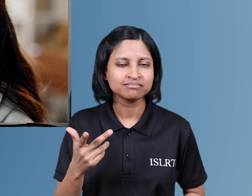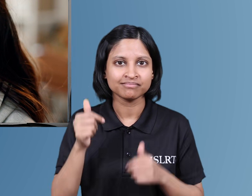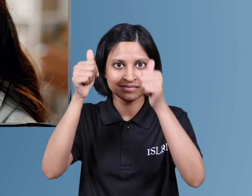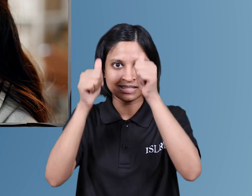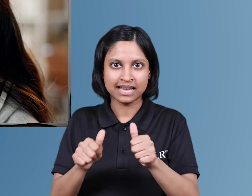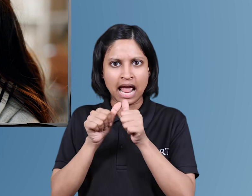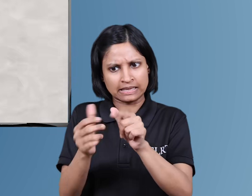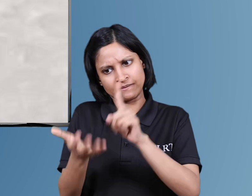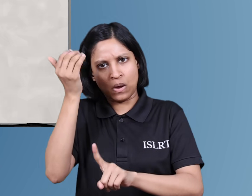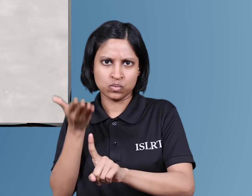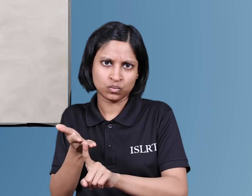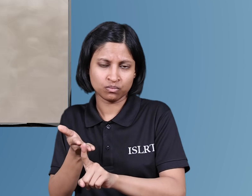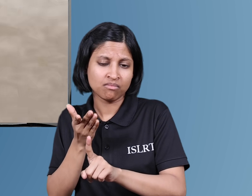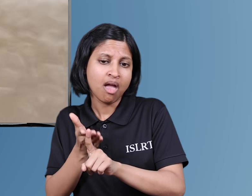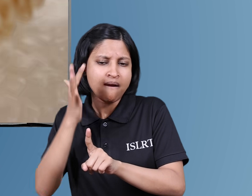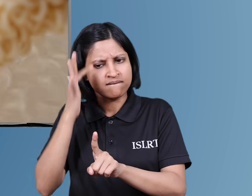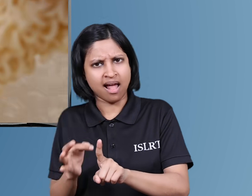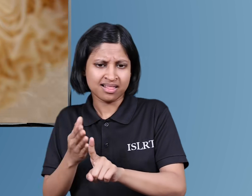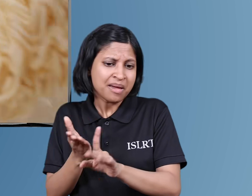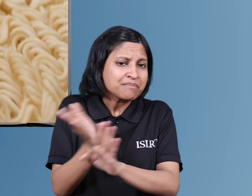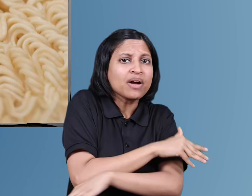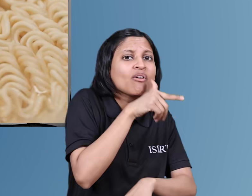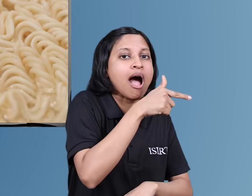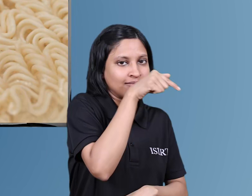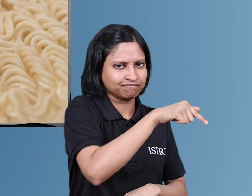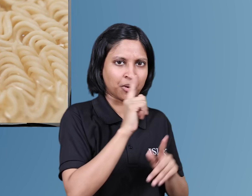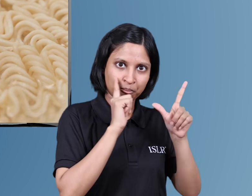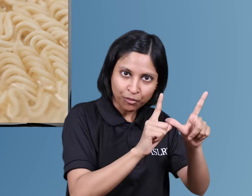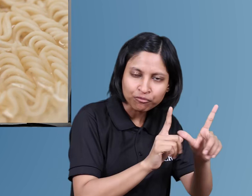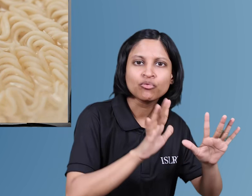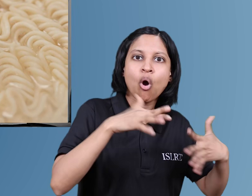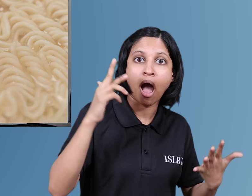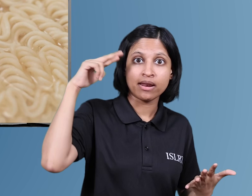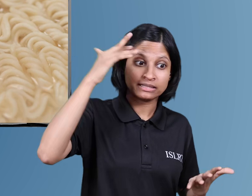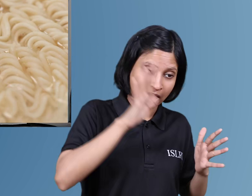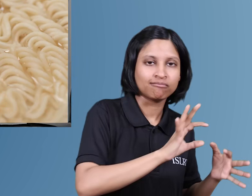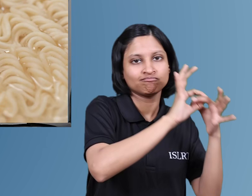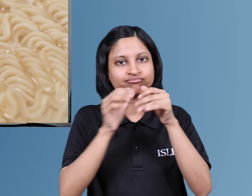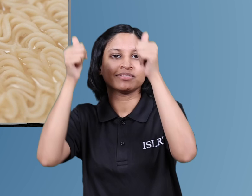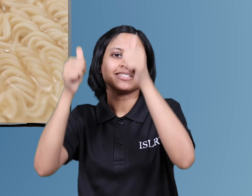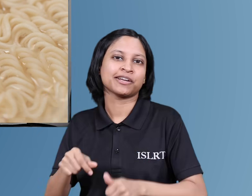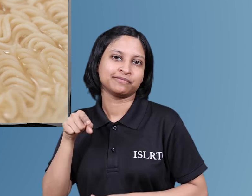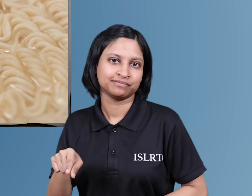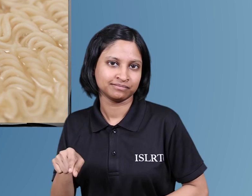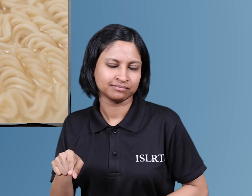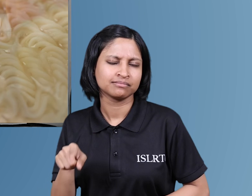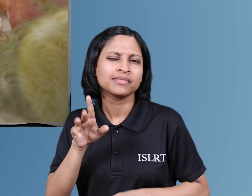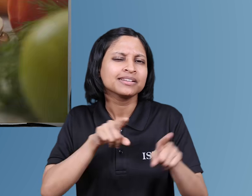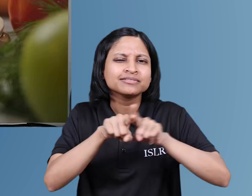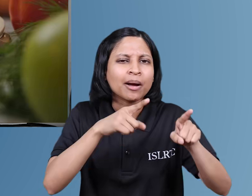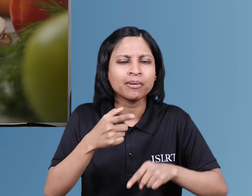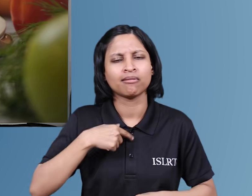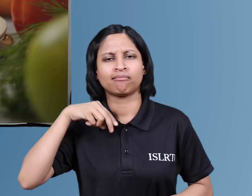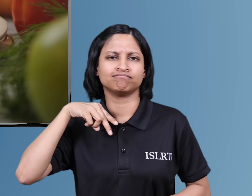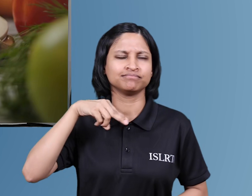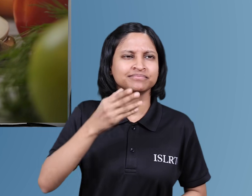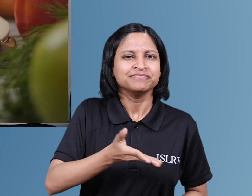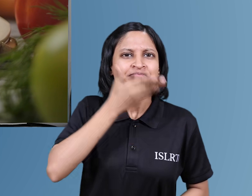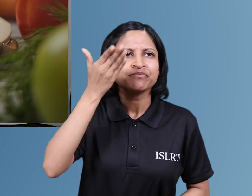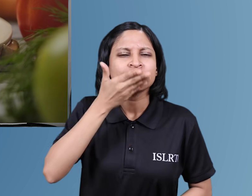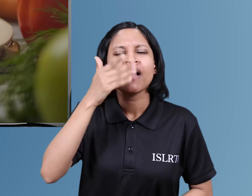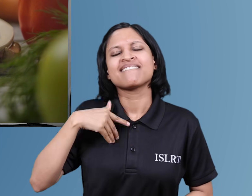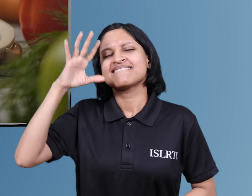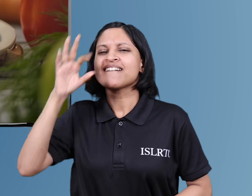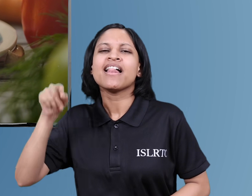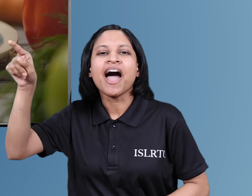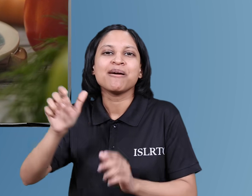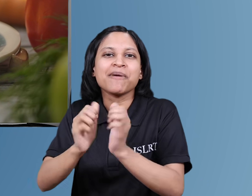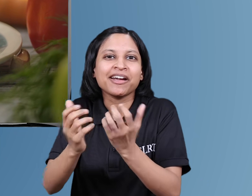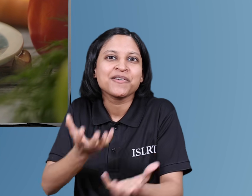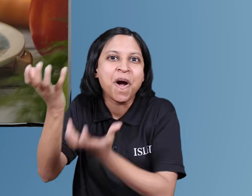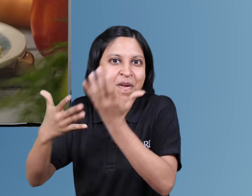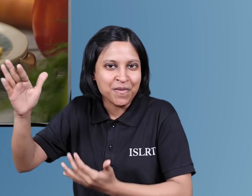A conclusion drawn from evidence and reasoning. if it smells like Maggi it means that Maggi is being prepared.